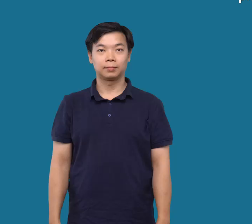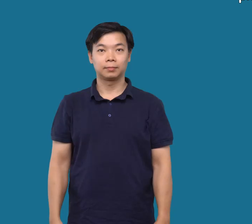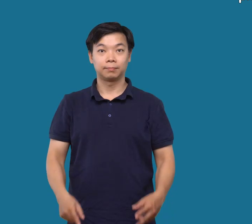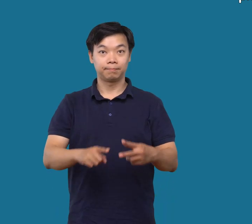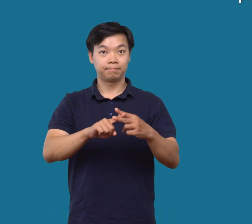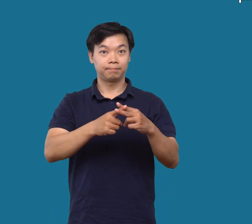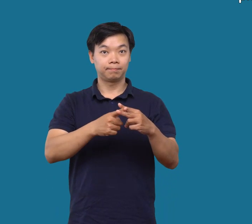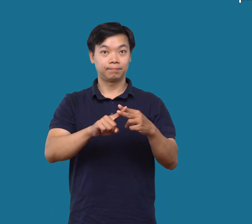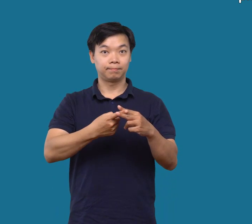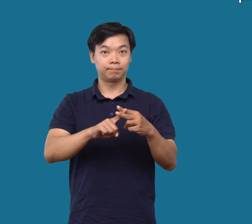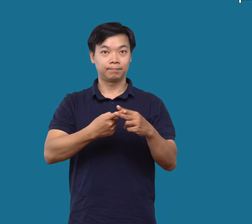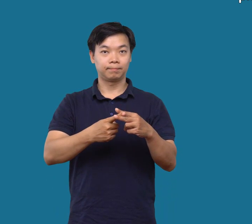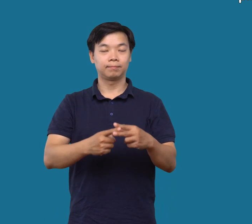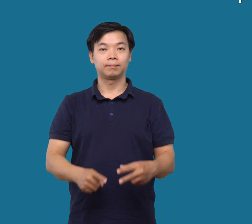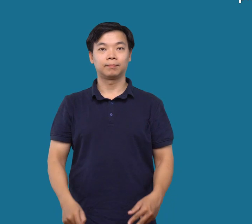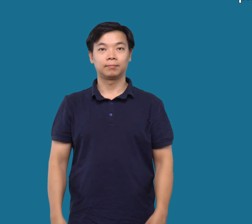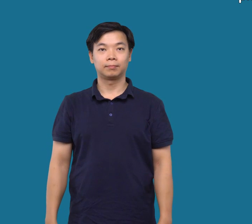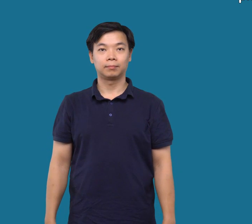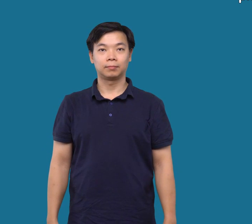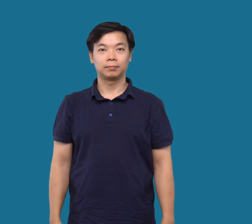phấn (viết bảng)